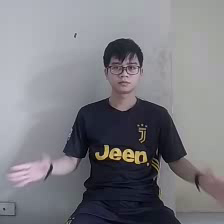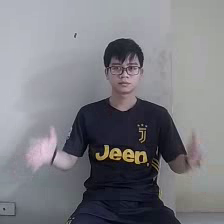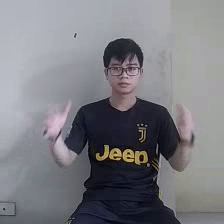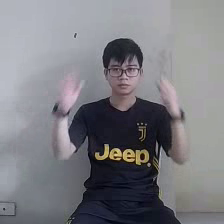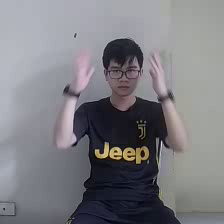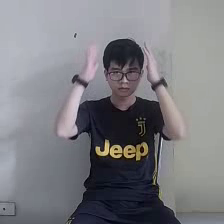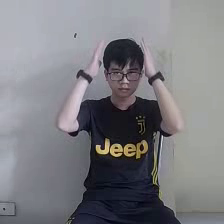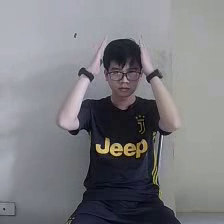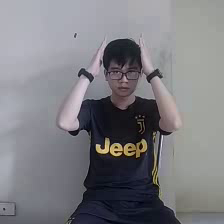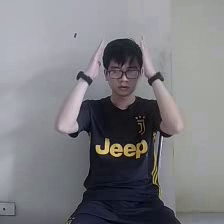Chạy